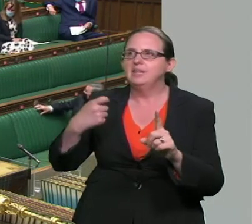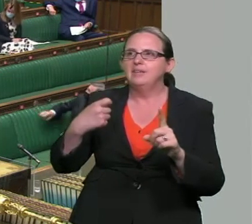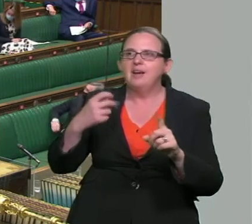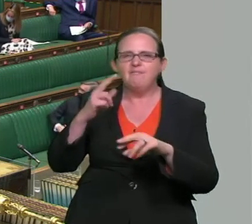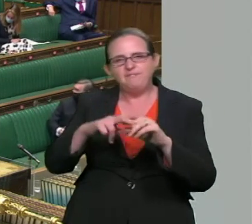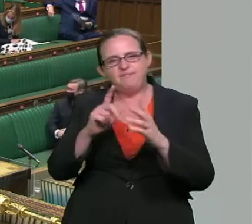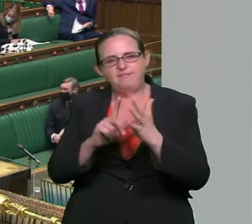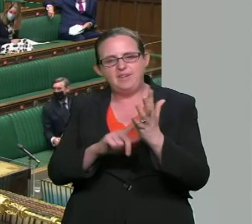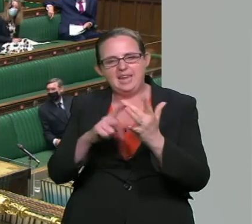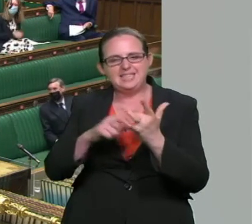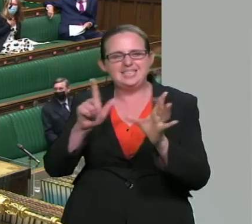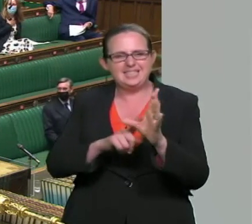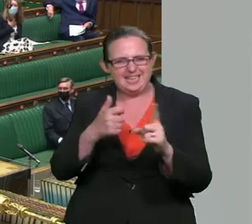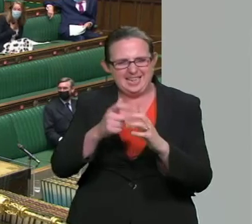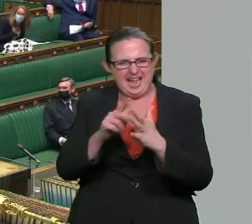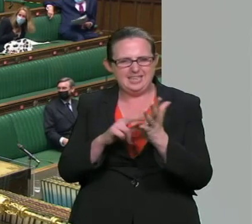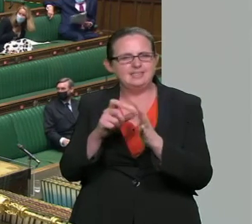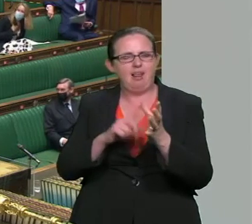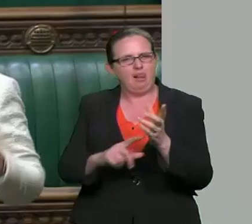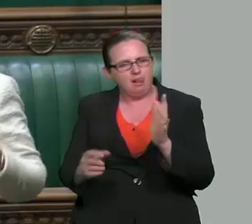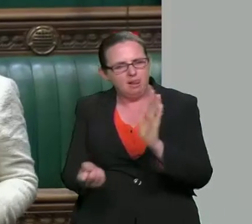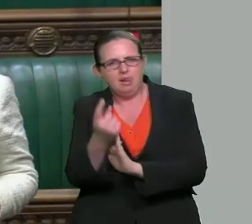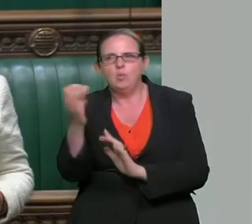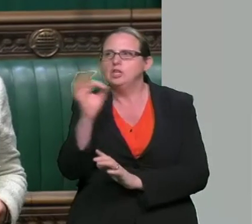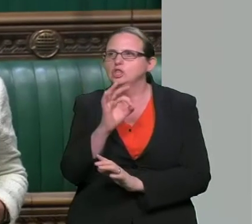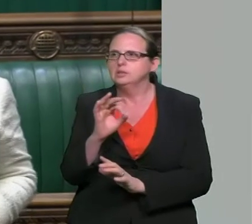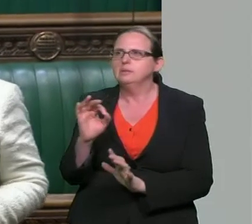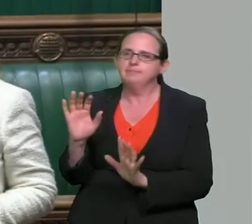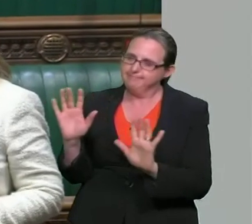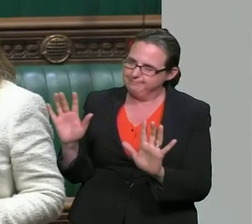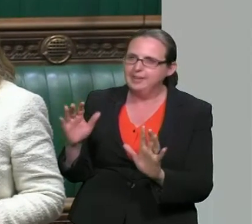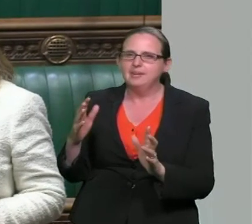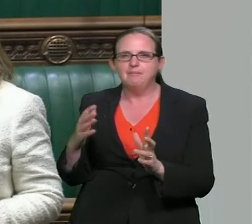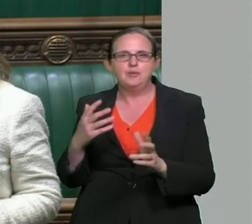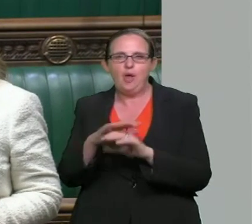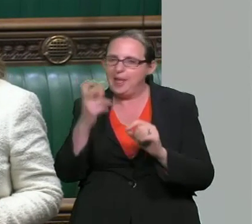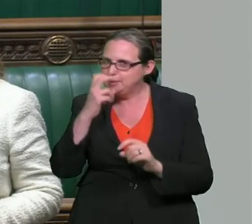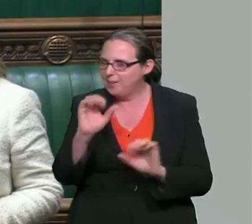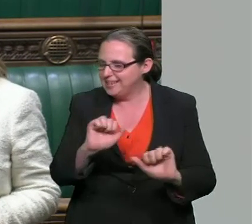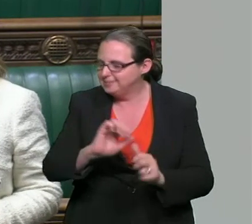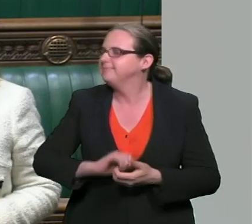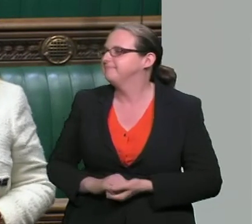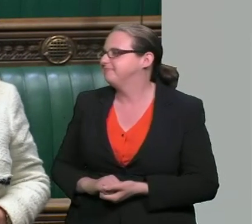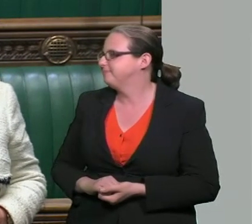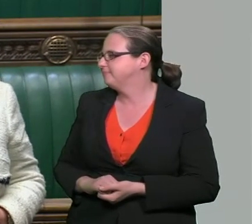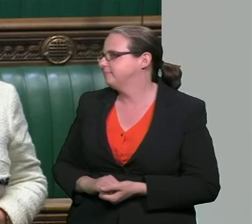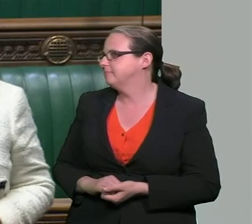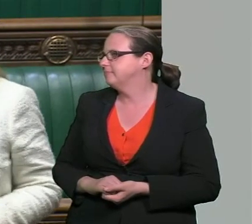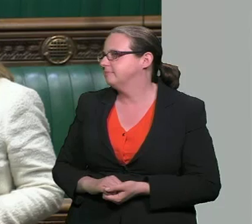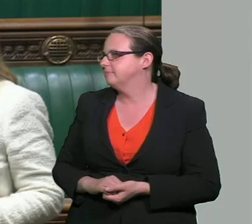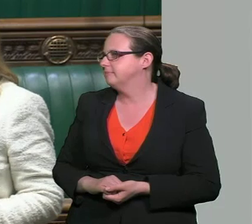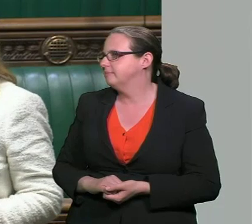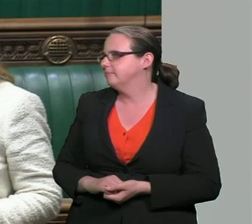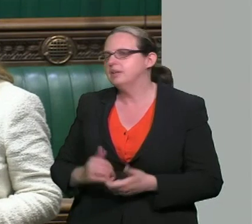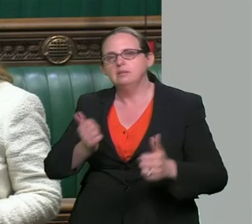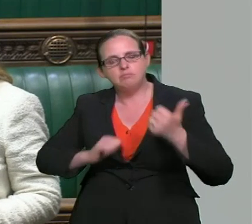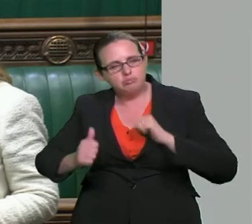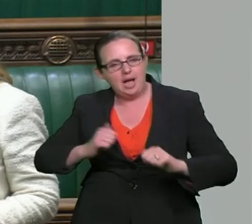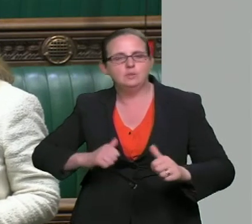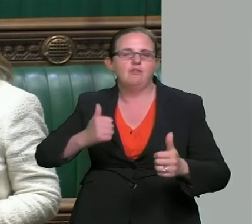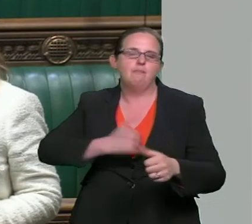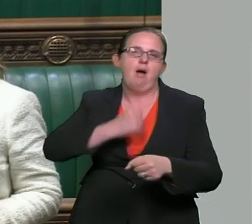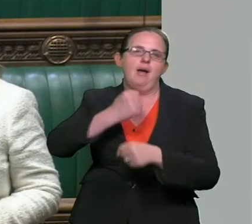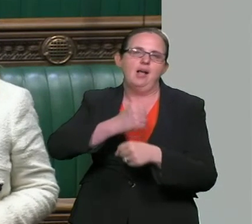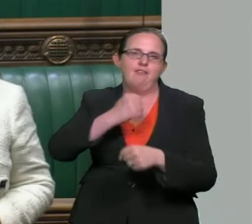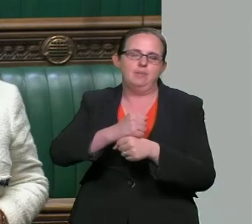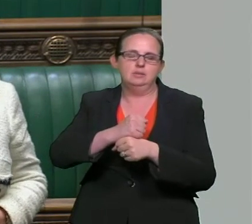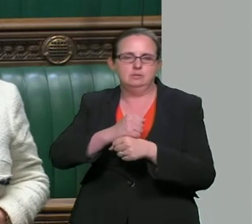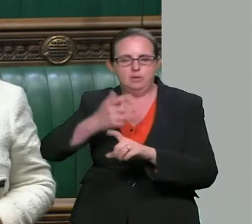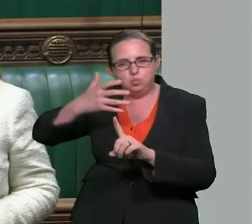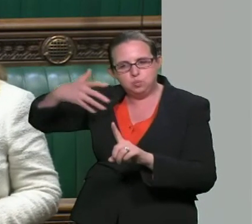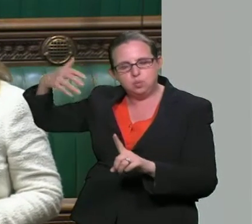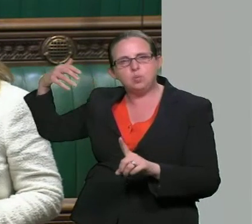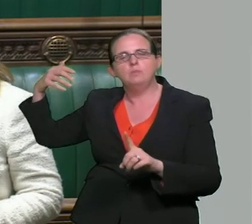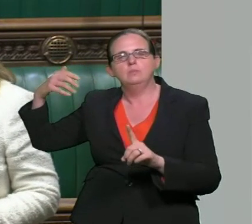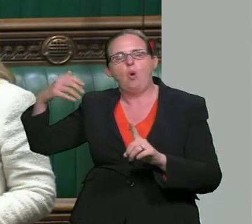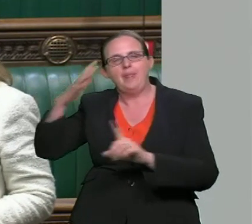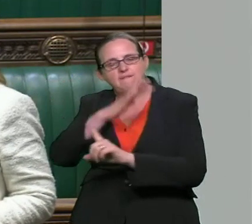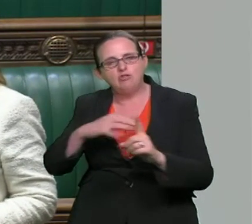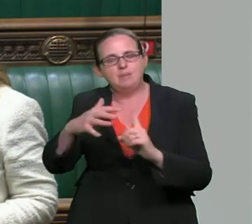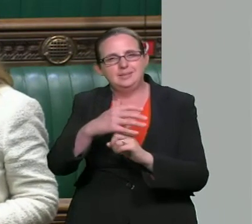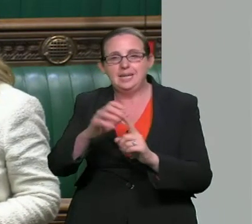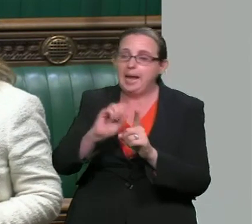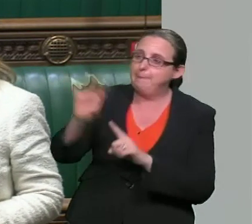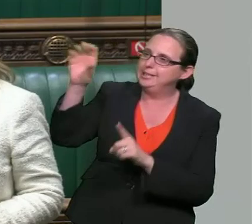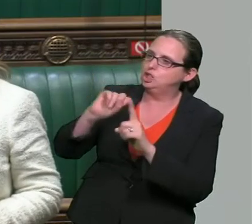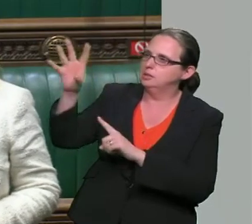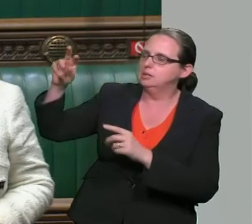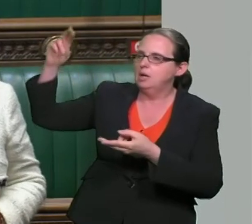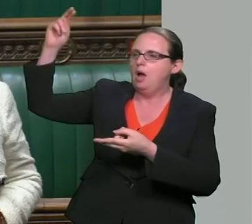I am proud of my Government’s record on the environment and the fact that we have cut emissions at the fastest rate of any G7 country.